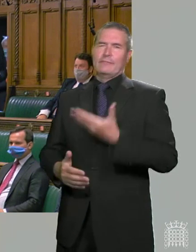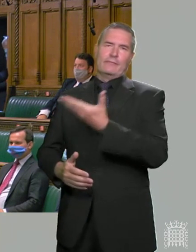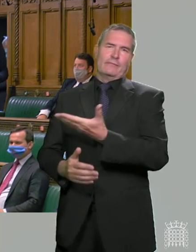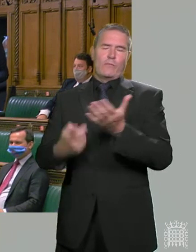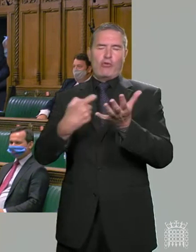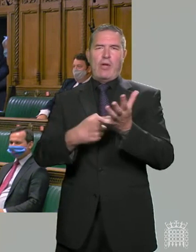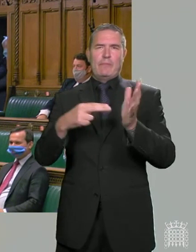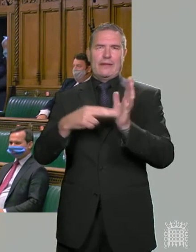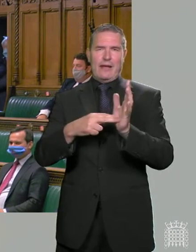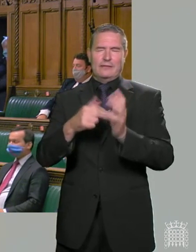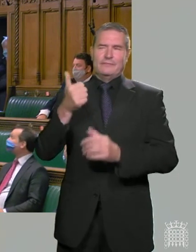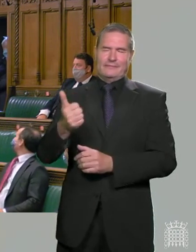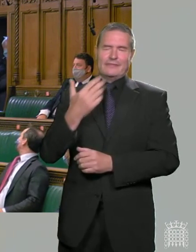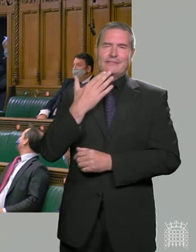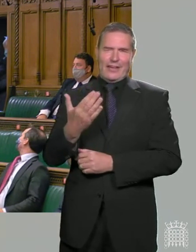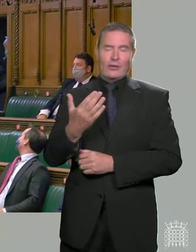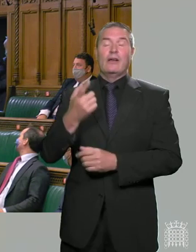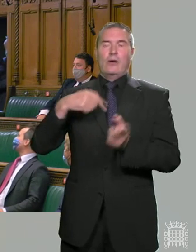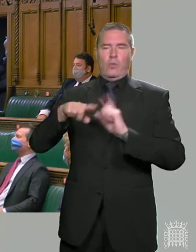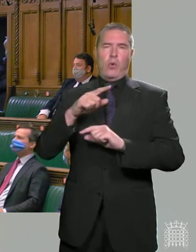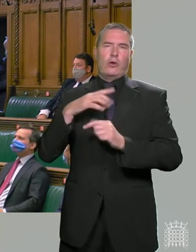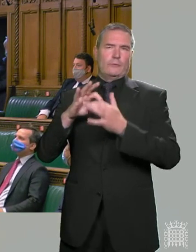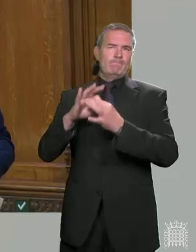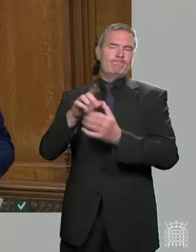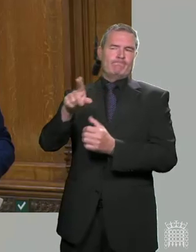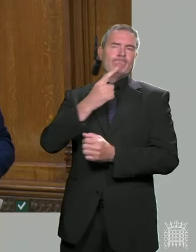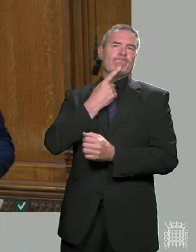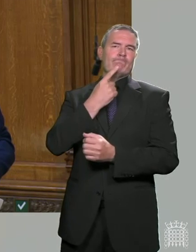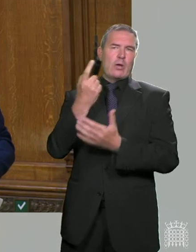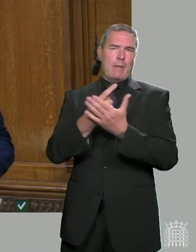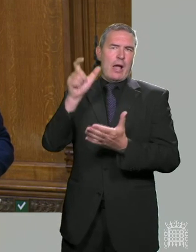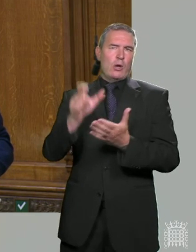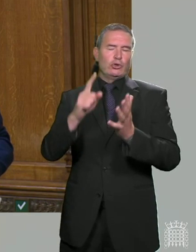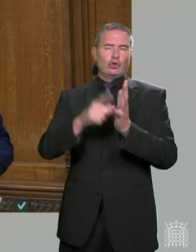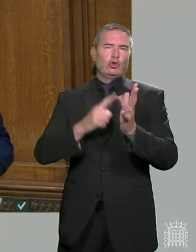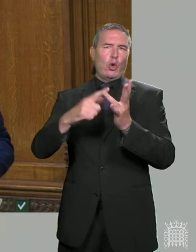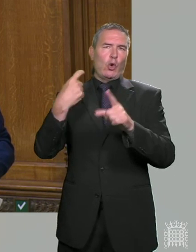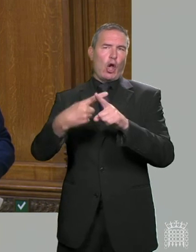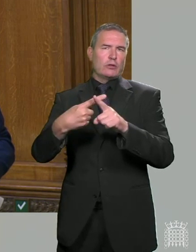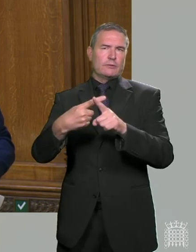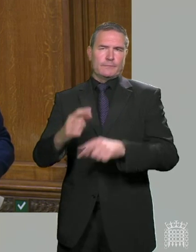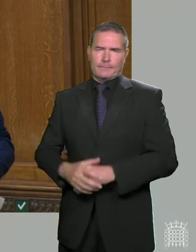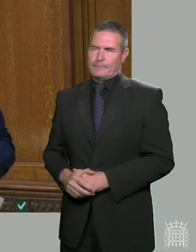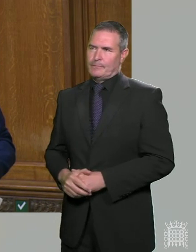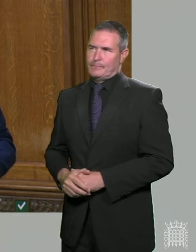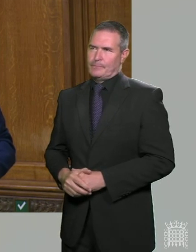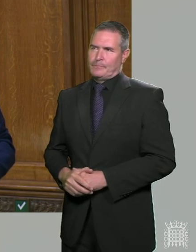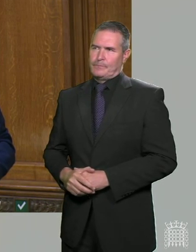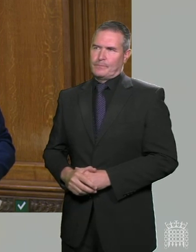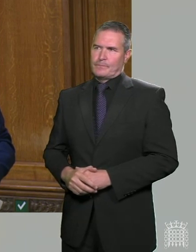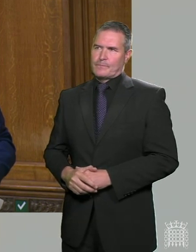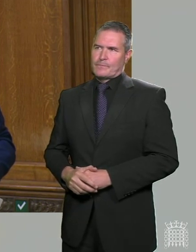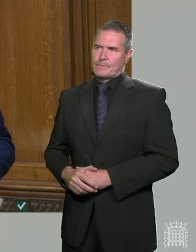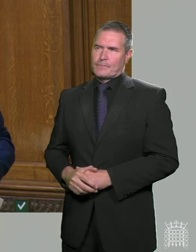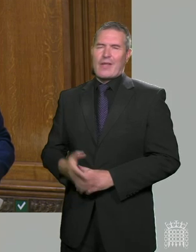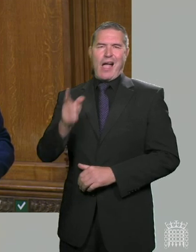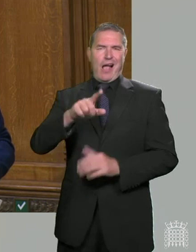I am sure that we would all wish to associate ourselves with the Prime Minister’s remarks in relation to both Jo Cox and Roy Stone.